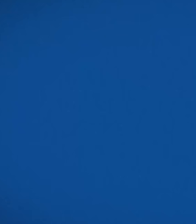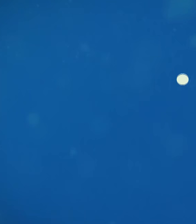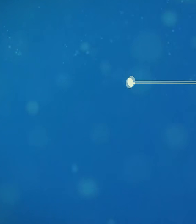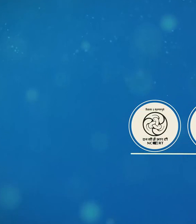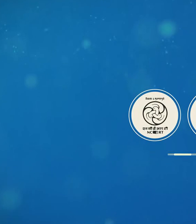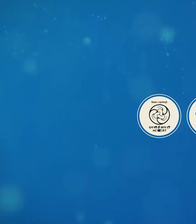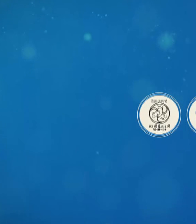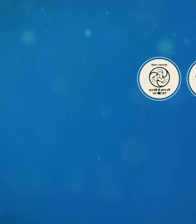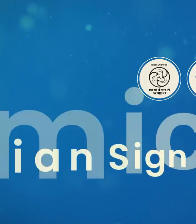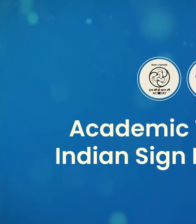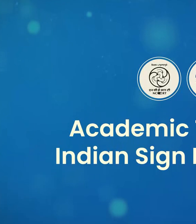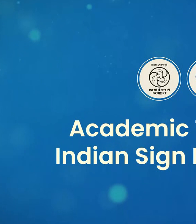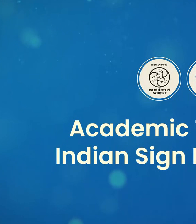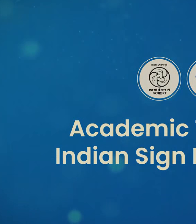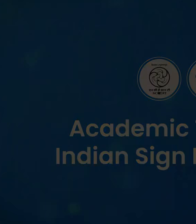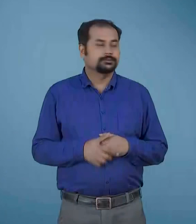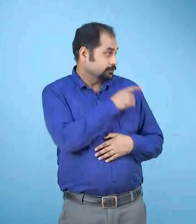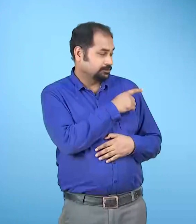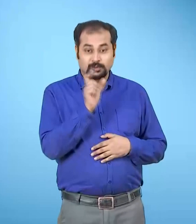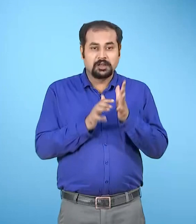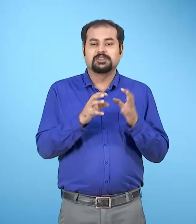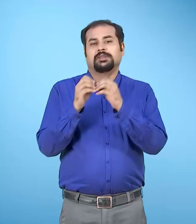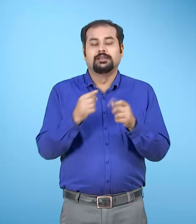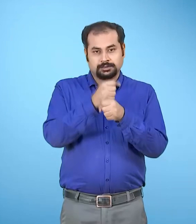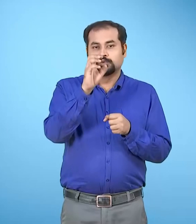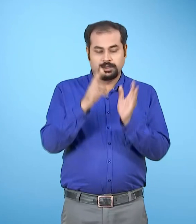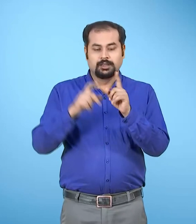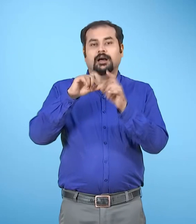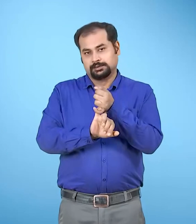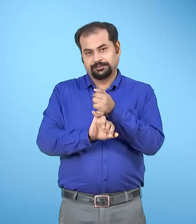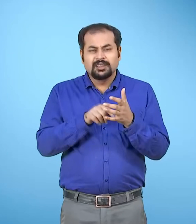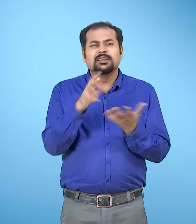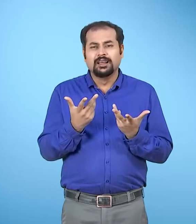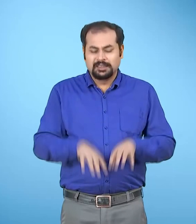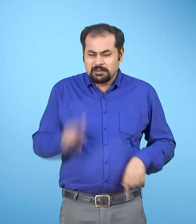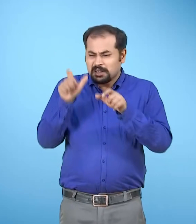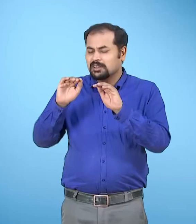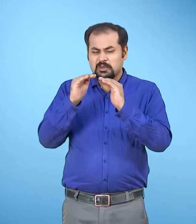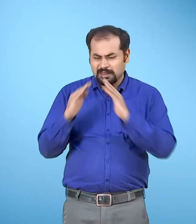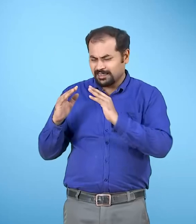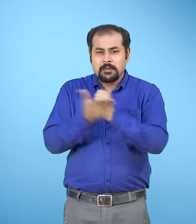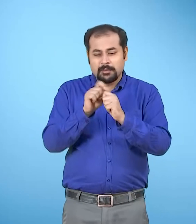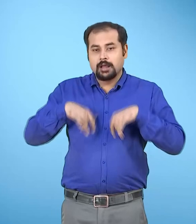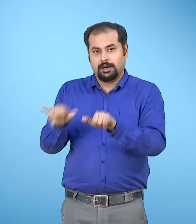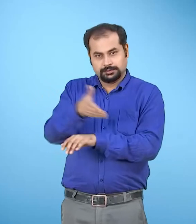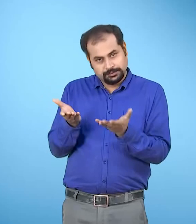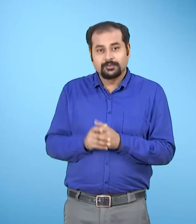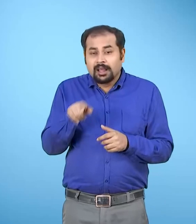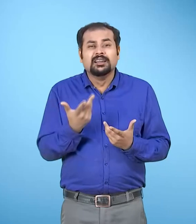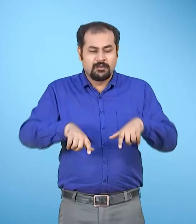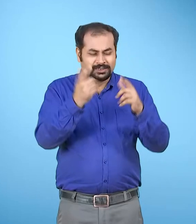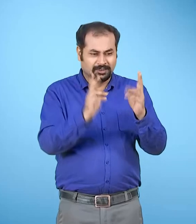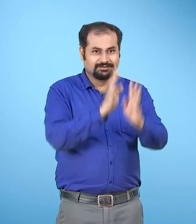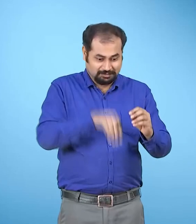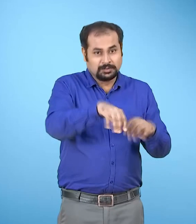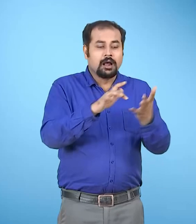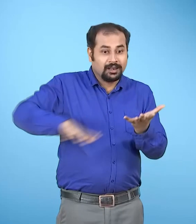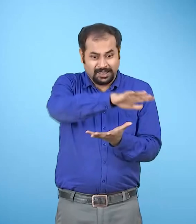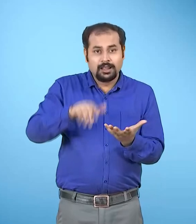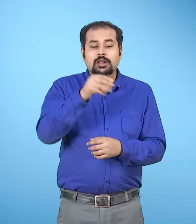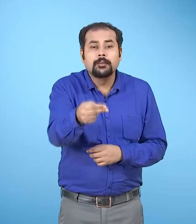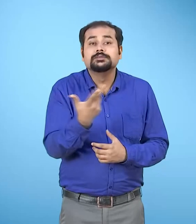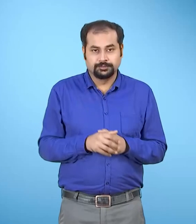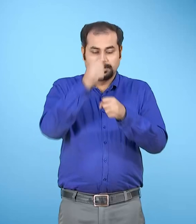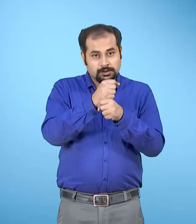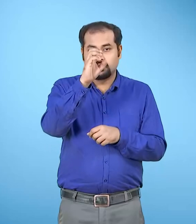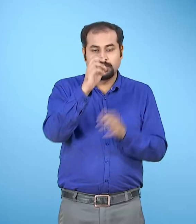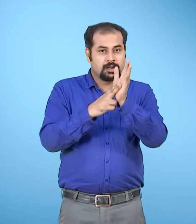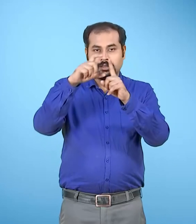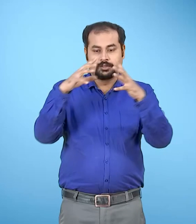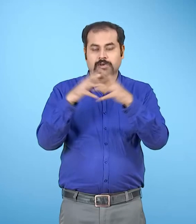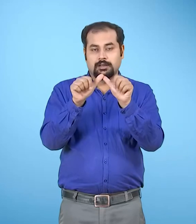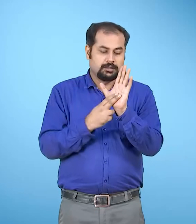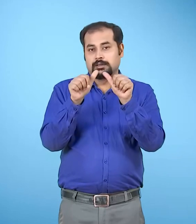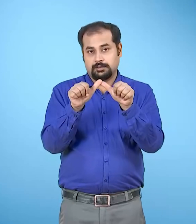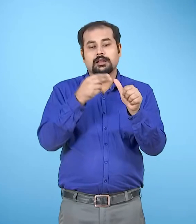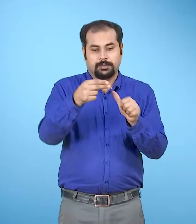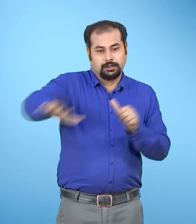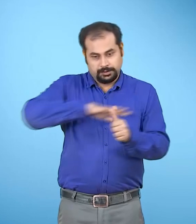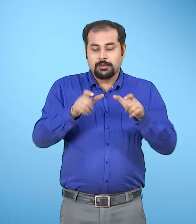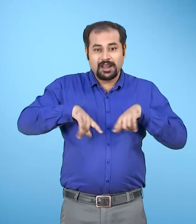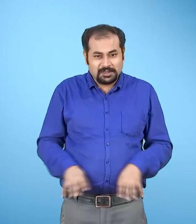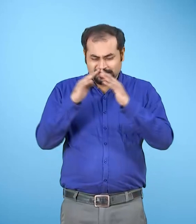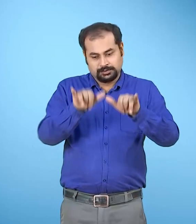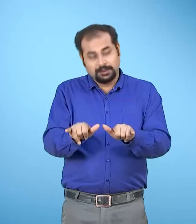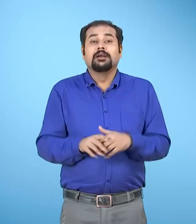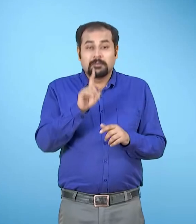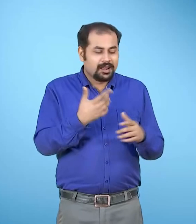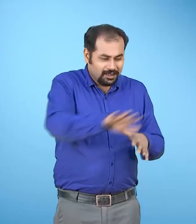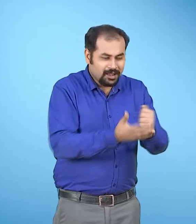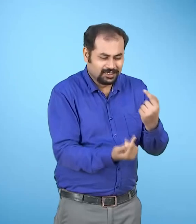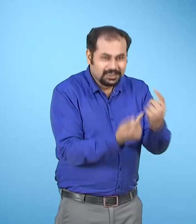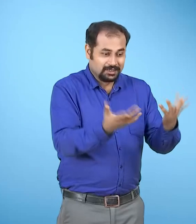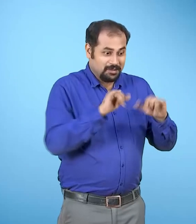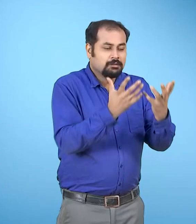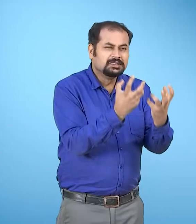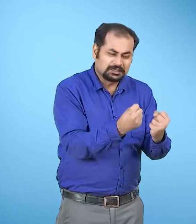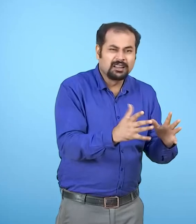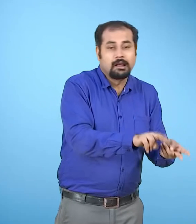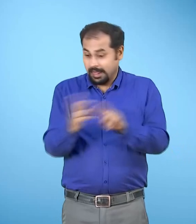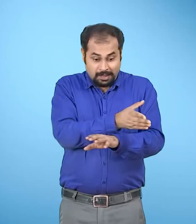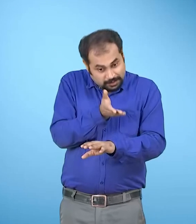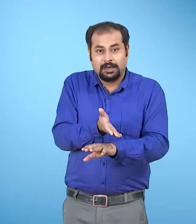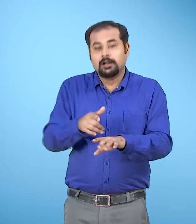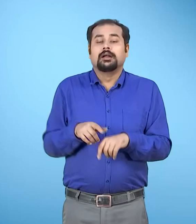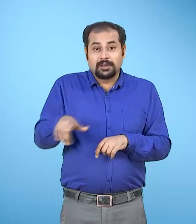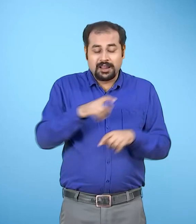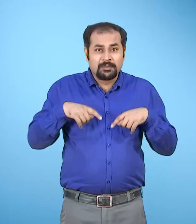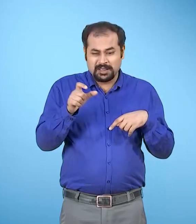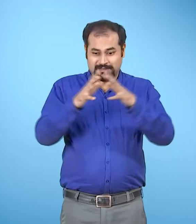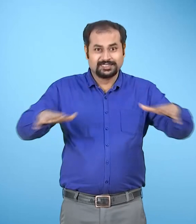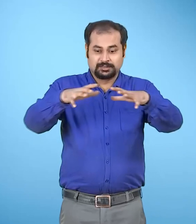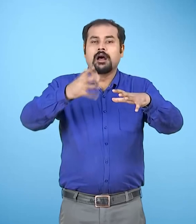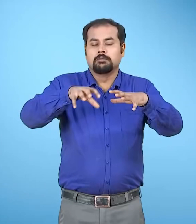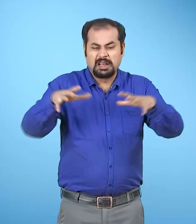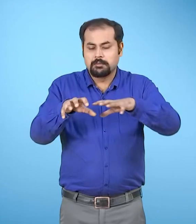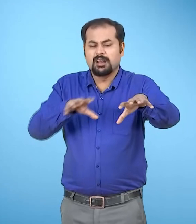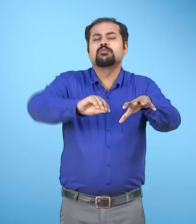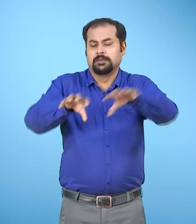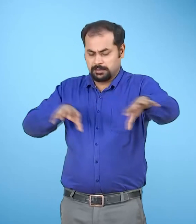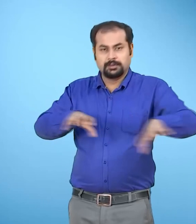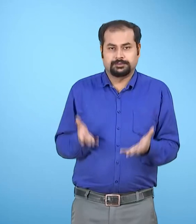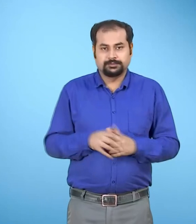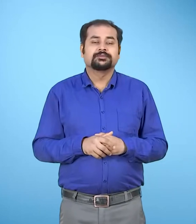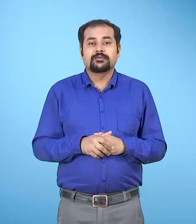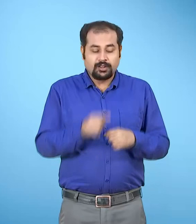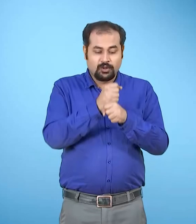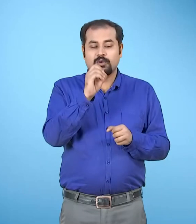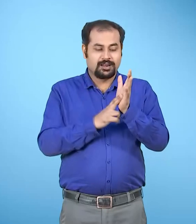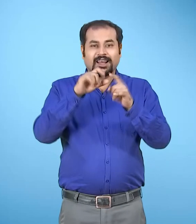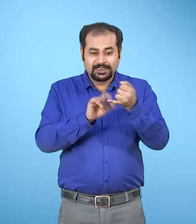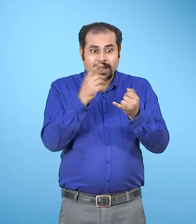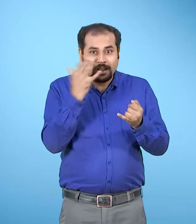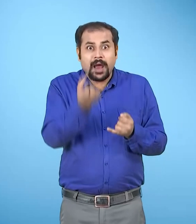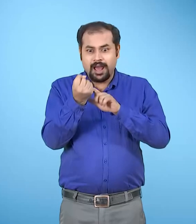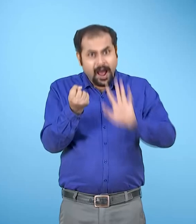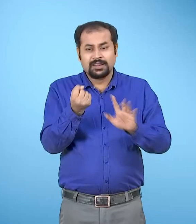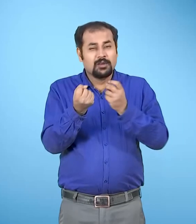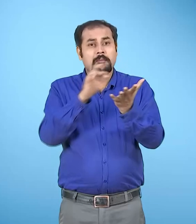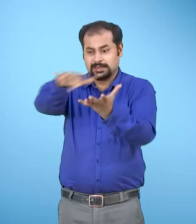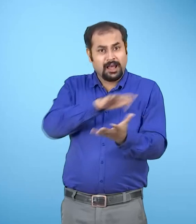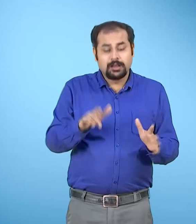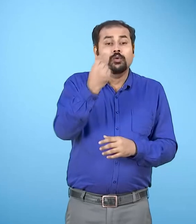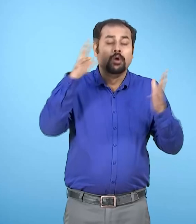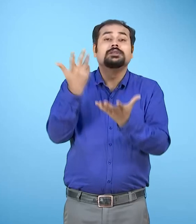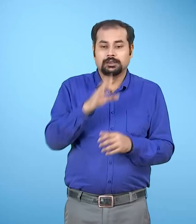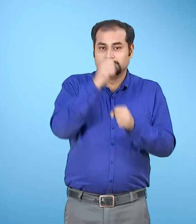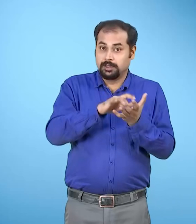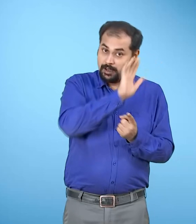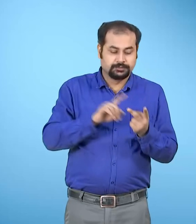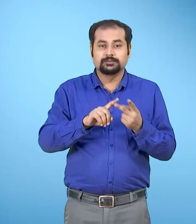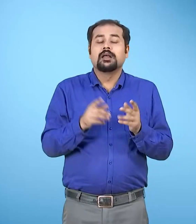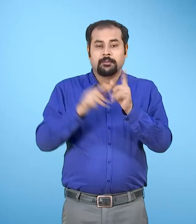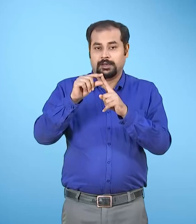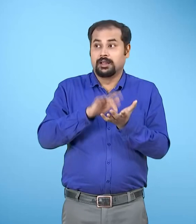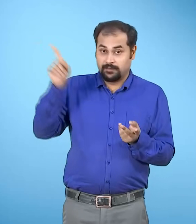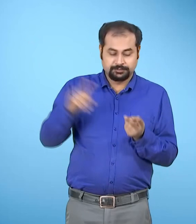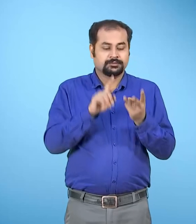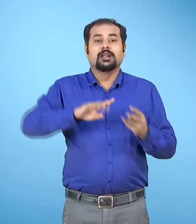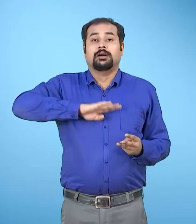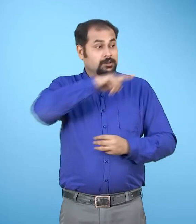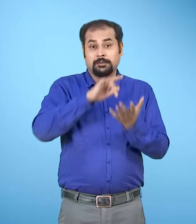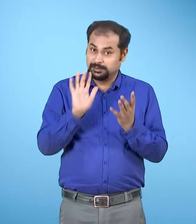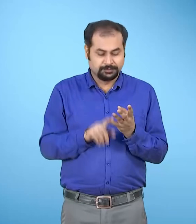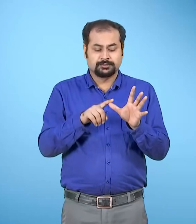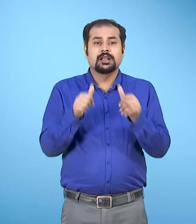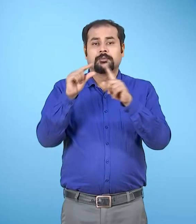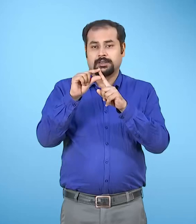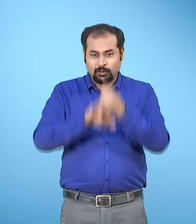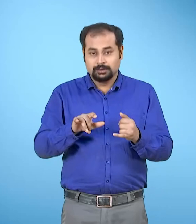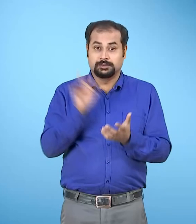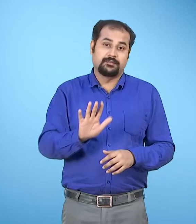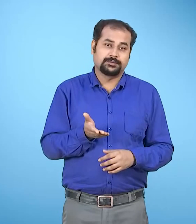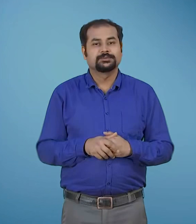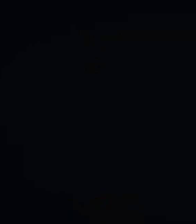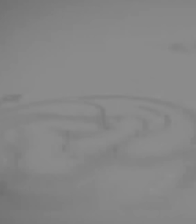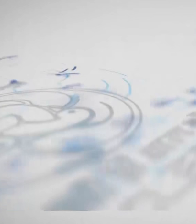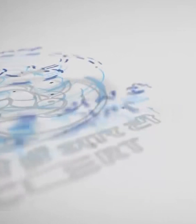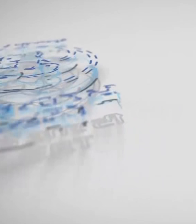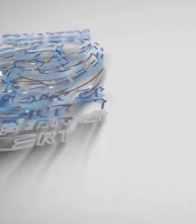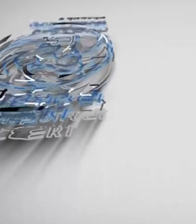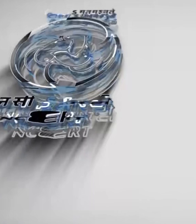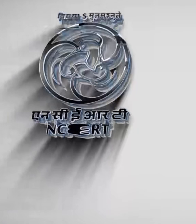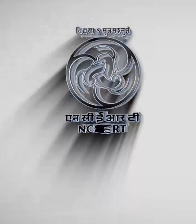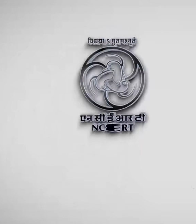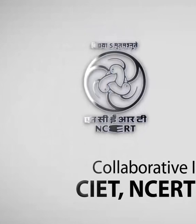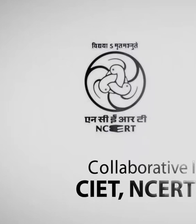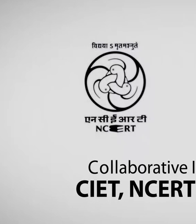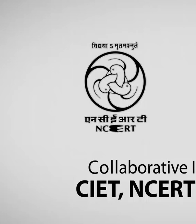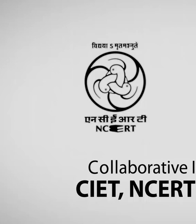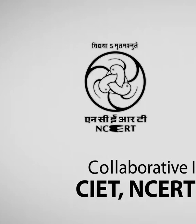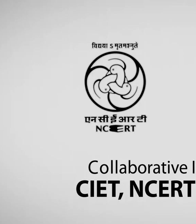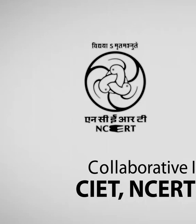Gonds